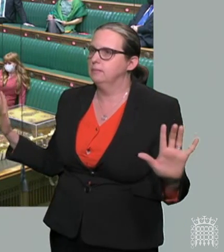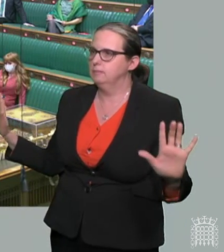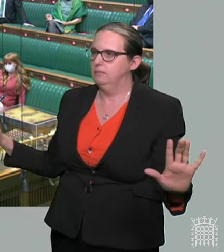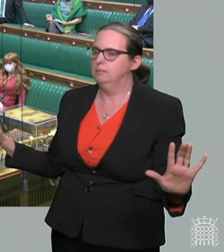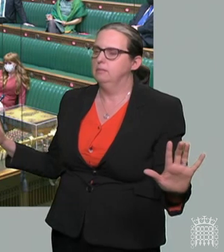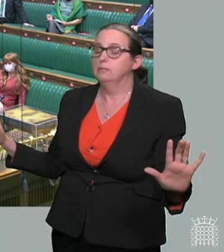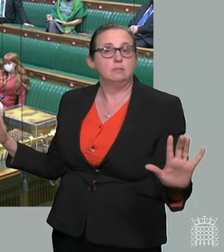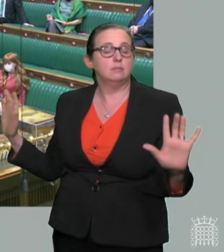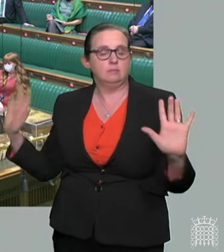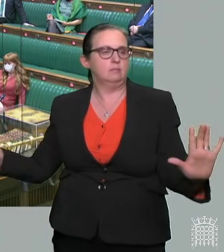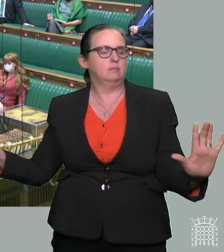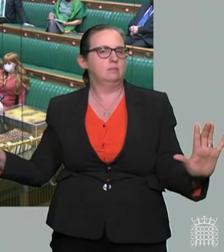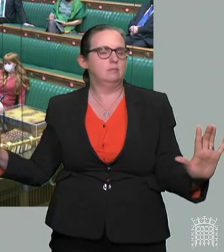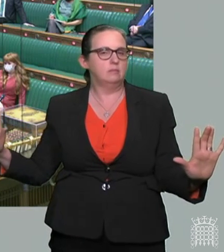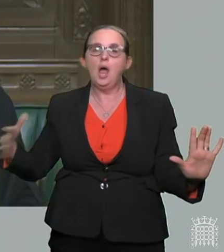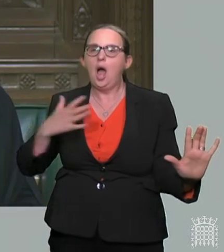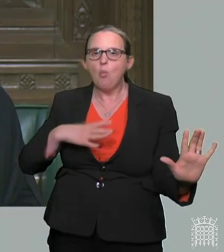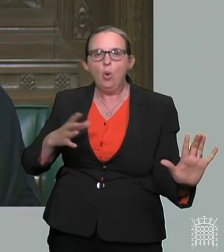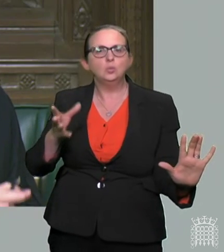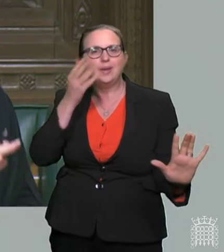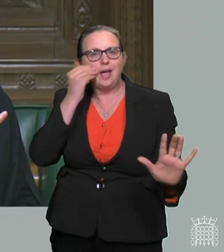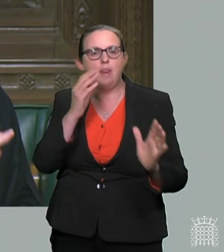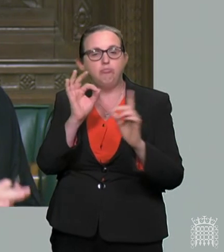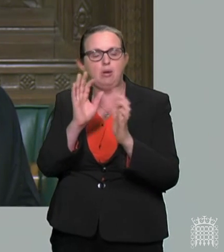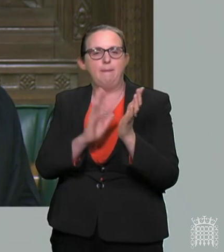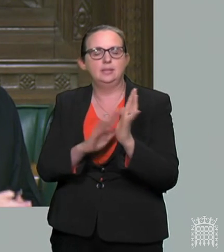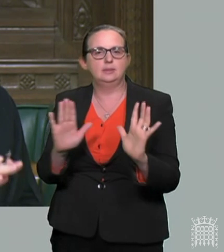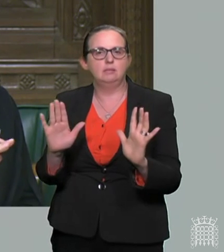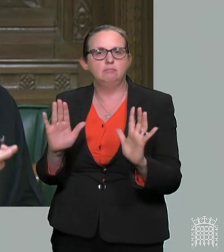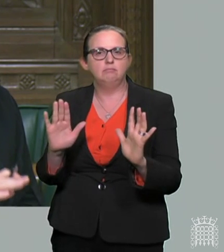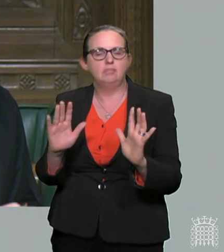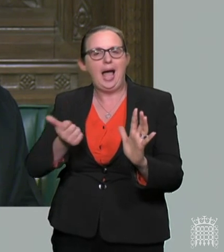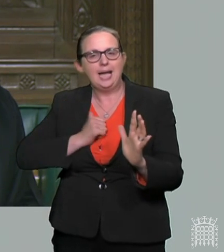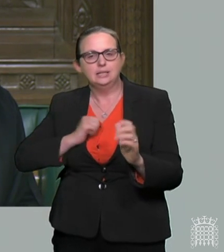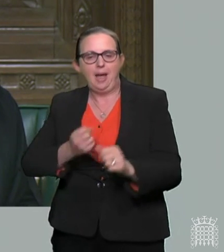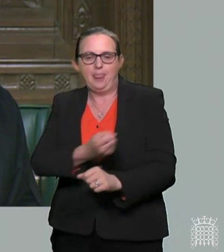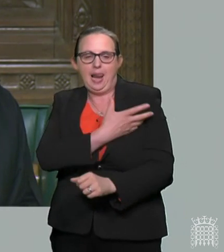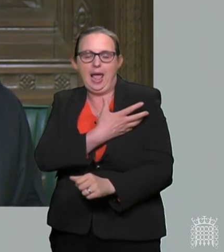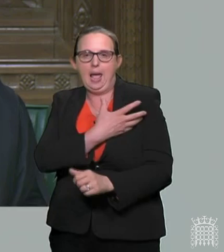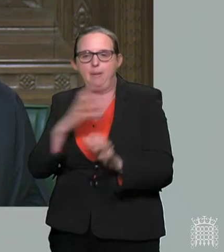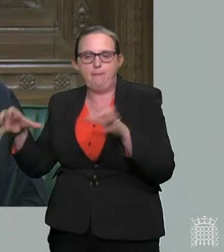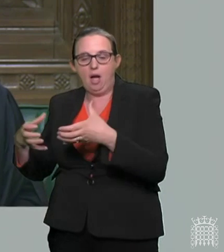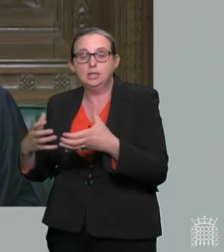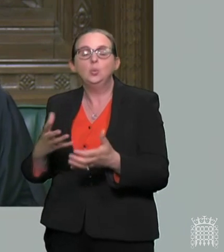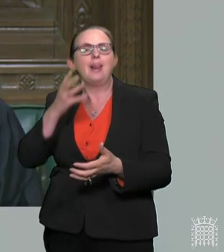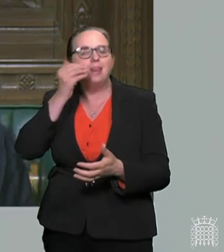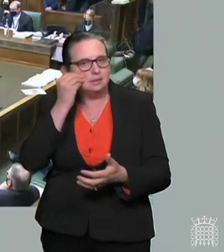Order. I want to hear the Prime Minister. I want to know the answer, and I expect the Opposition to listen to the answer.